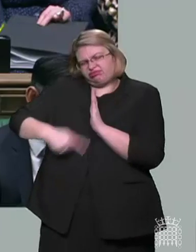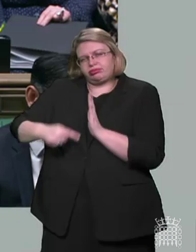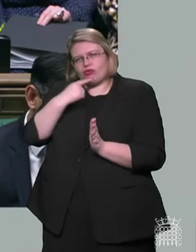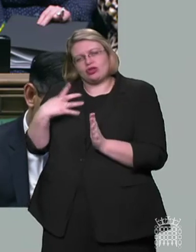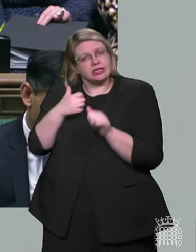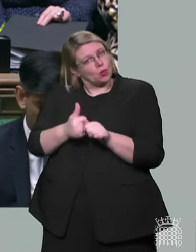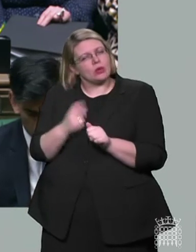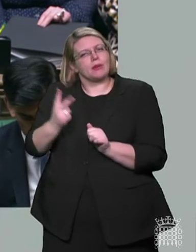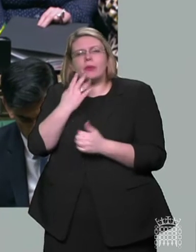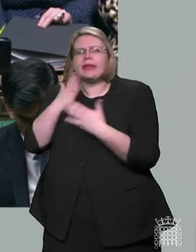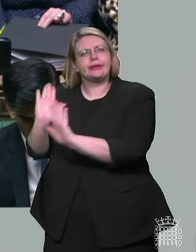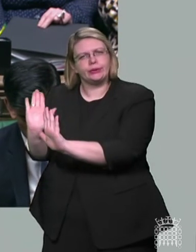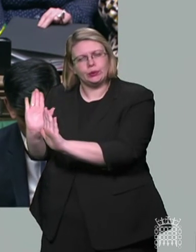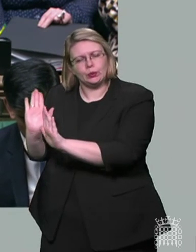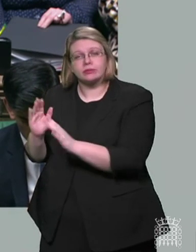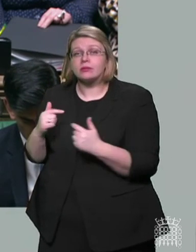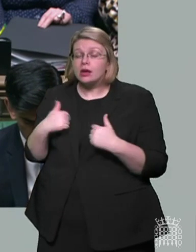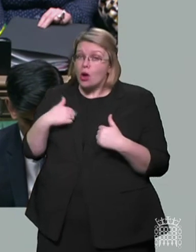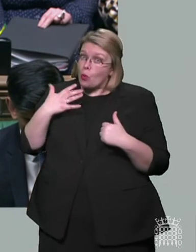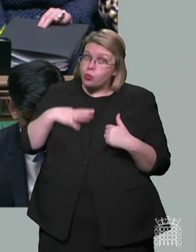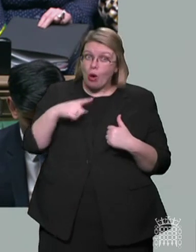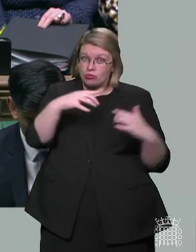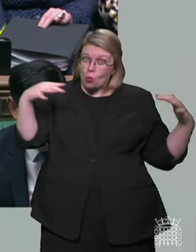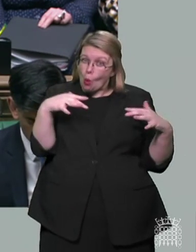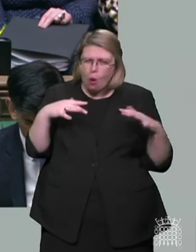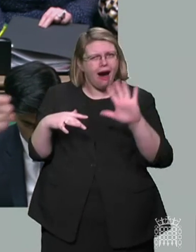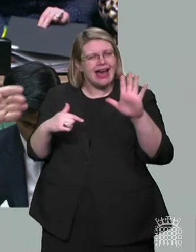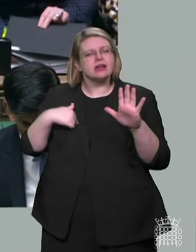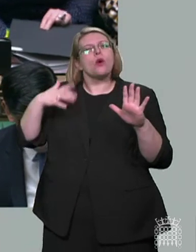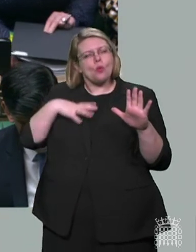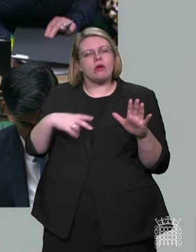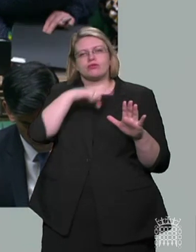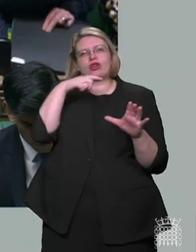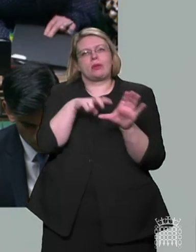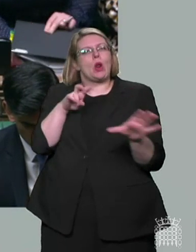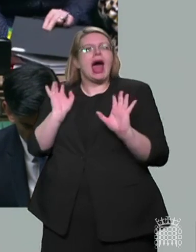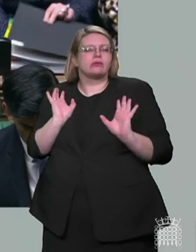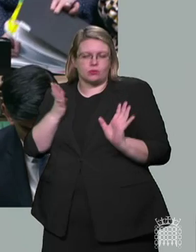We want to see de-escalation by Vladimir Putin.